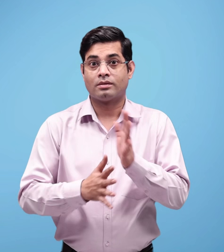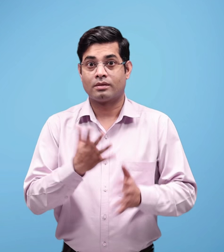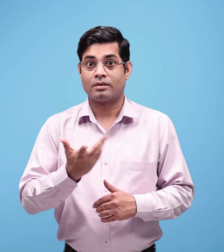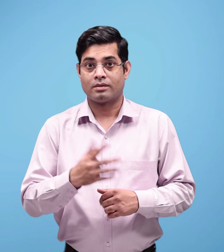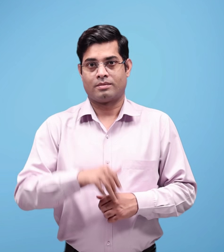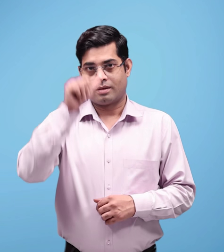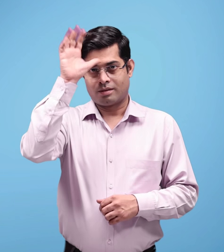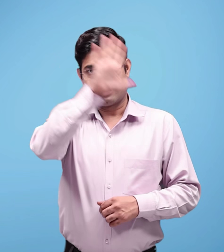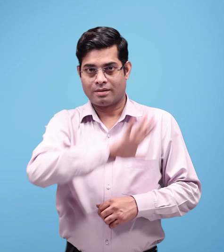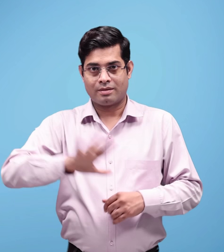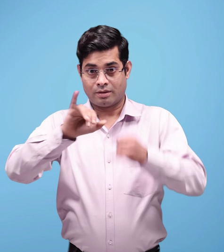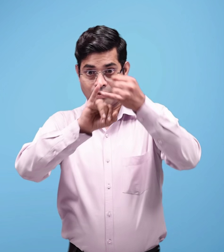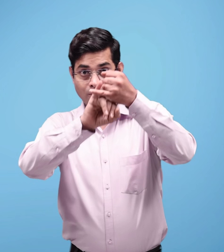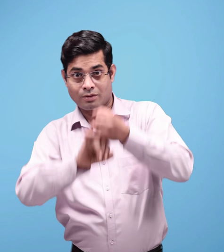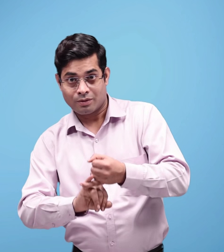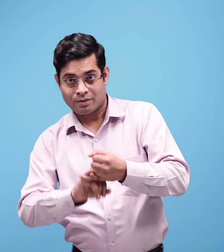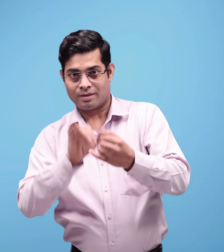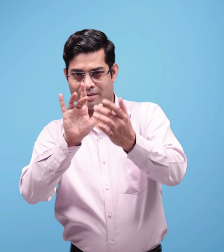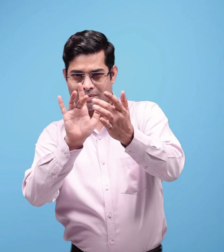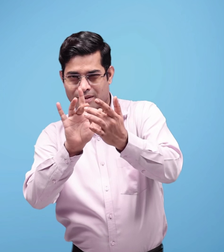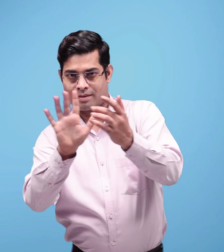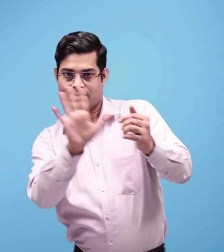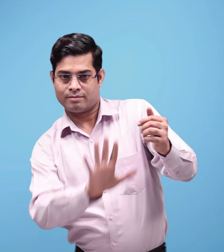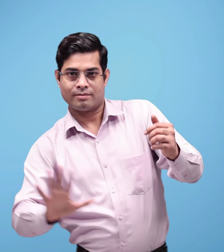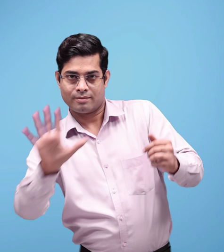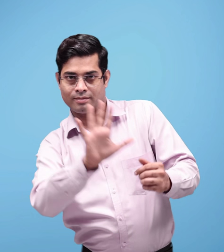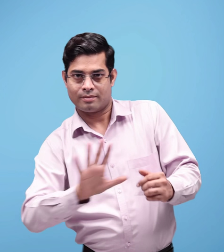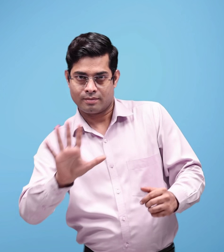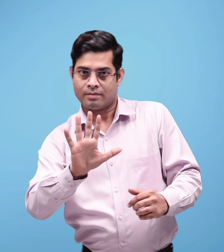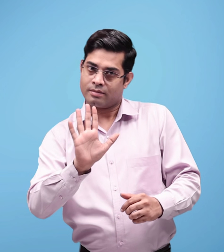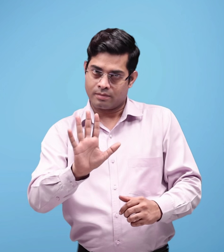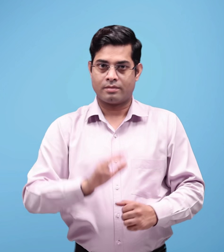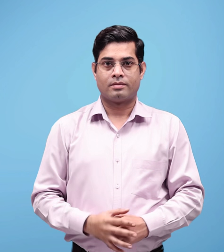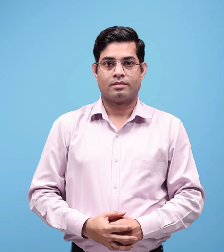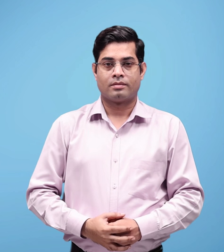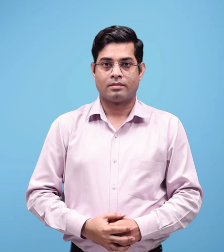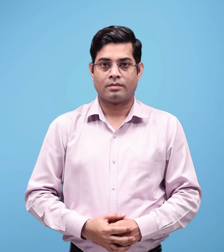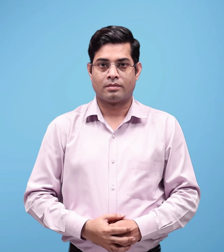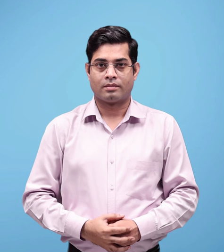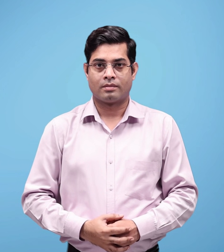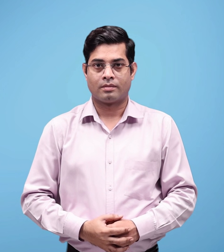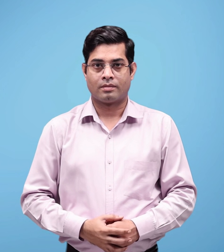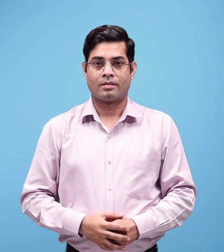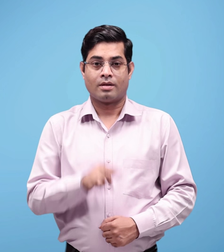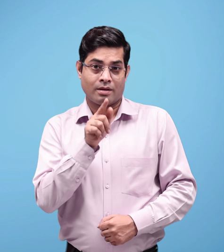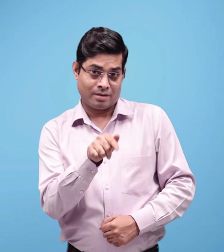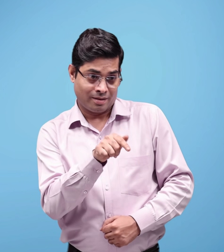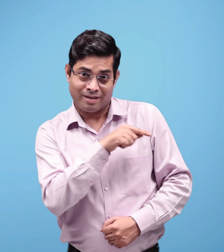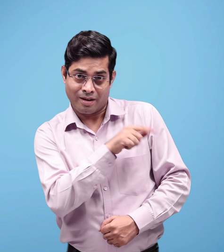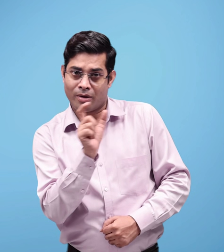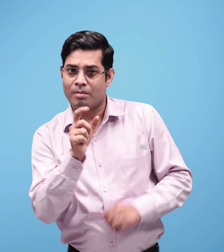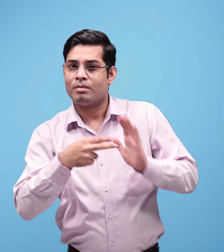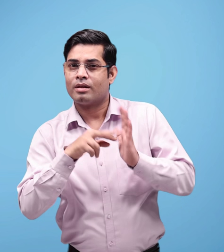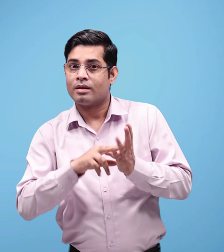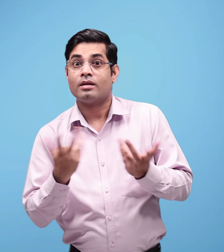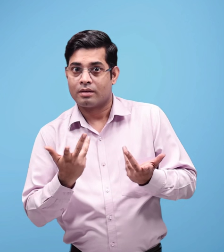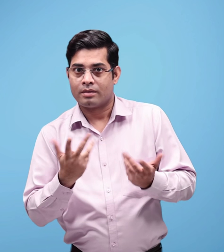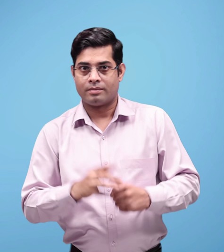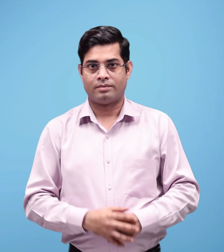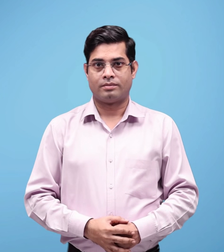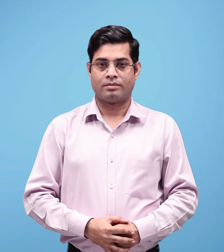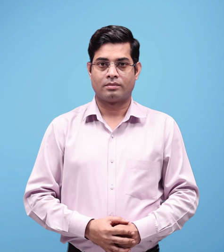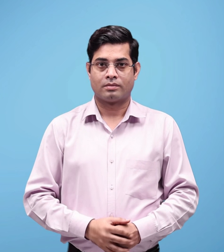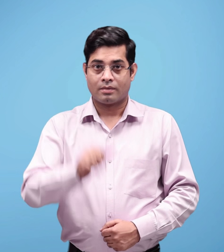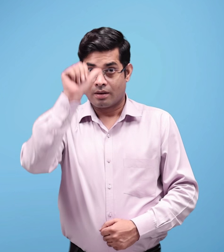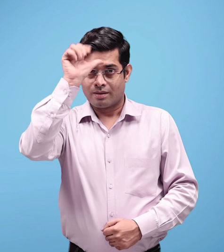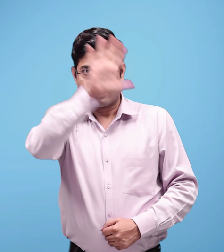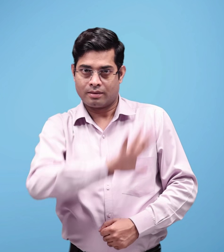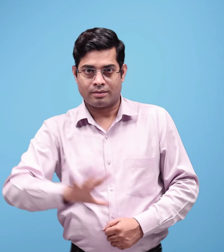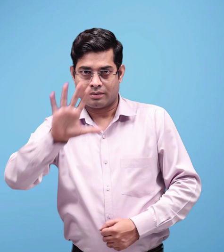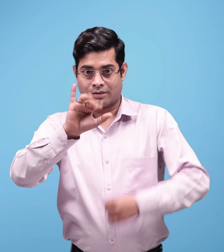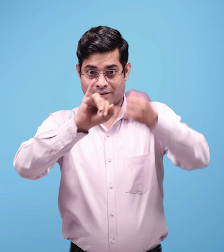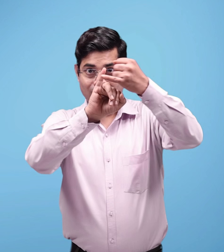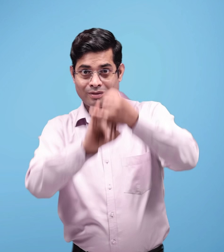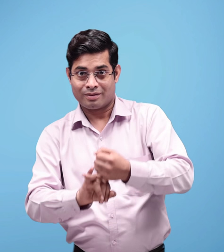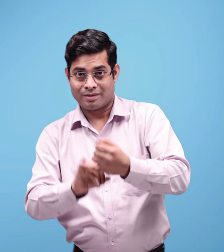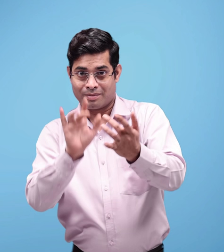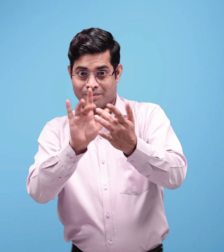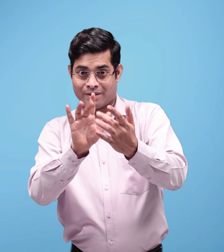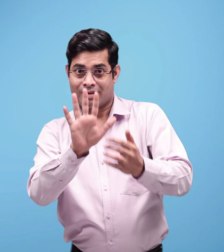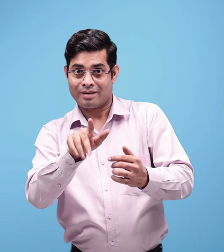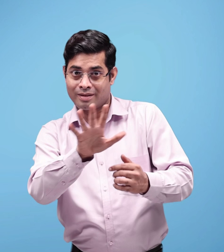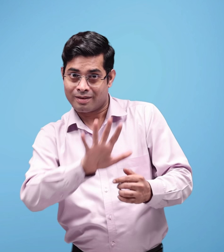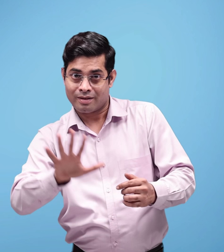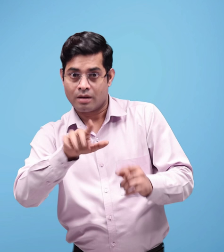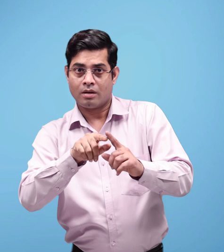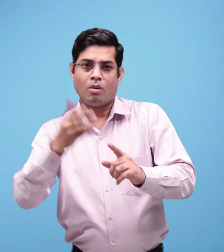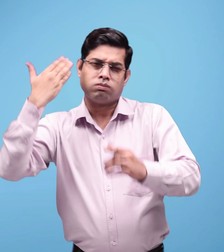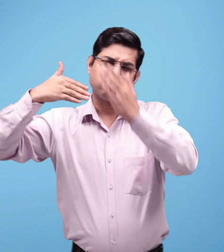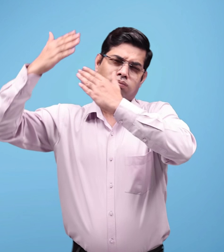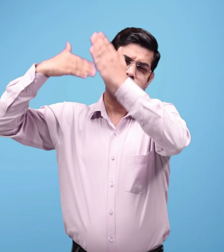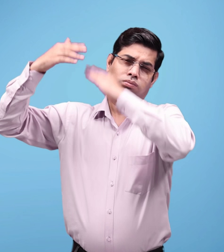This sign means Deccan. It refers to the southern part of India. It was also called Dakshinapatha in ancient times.